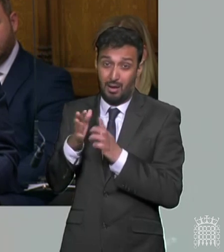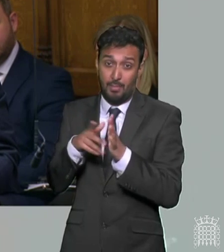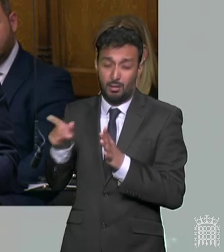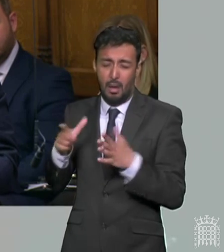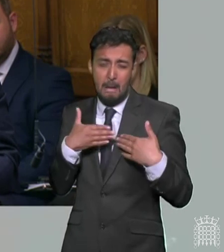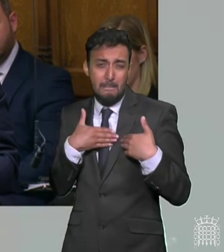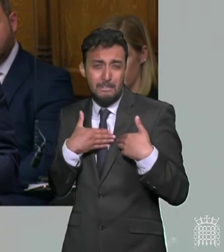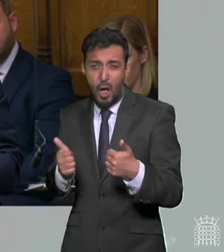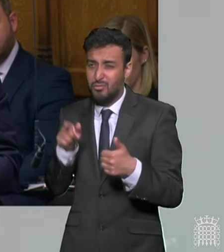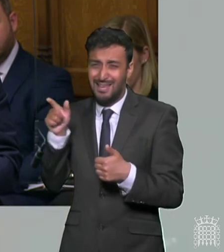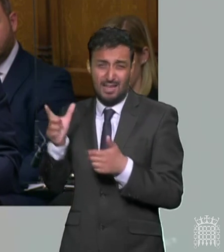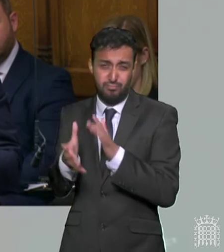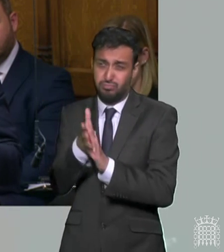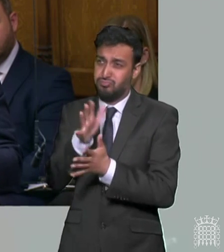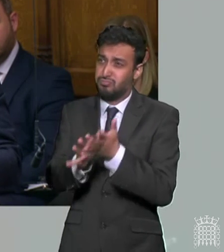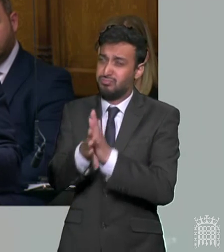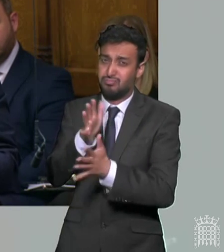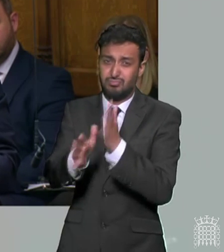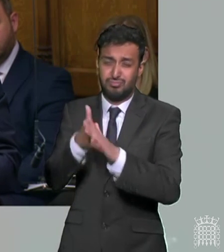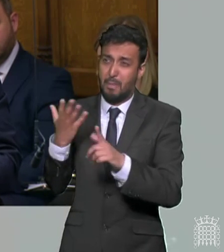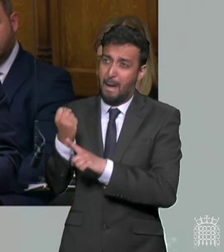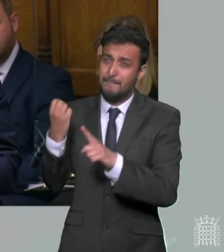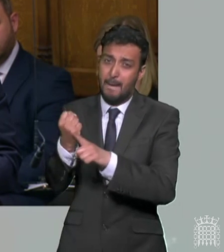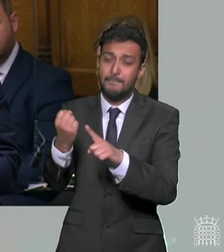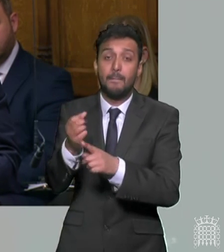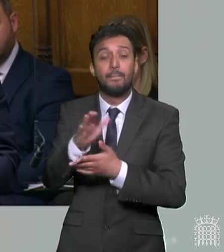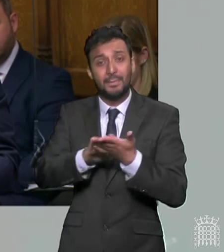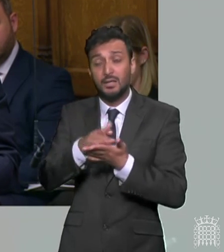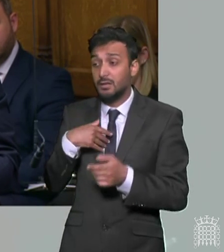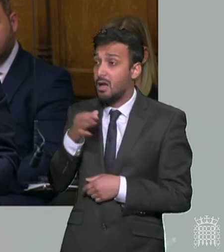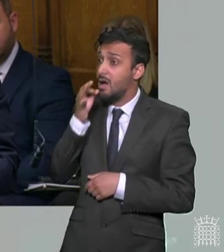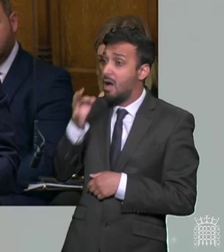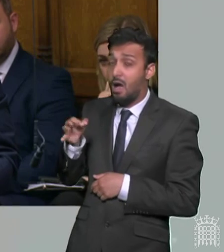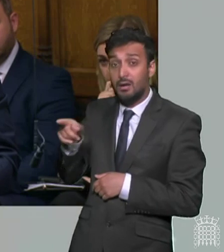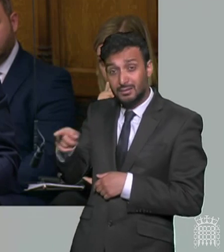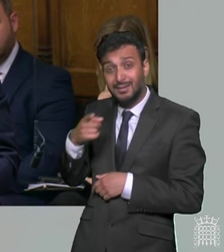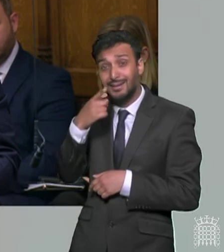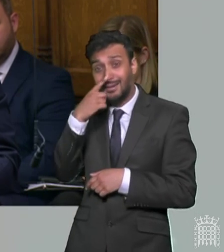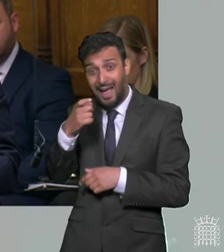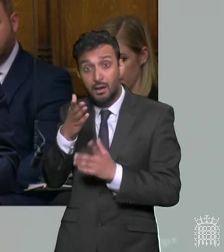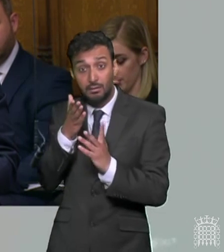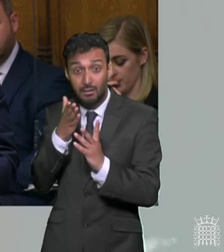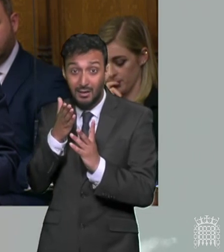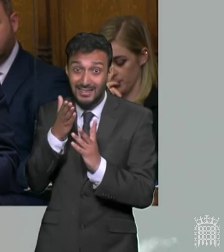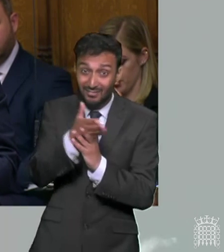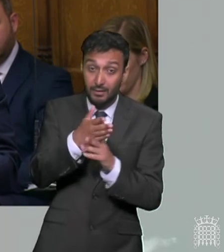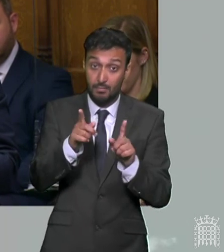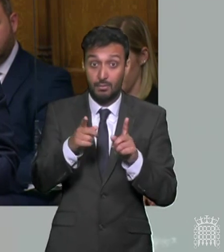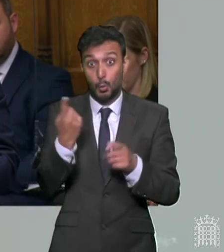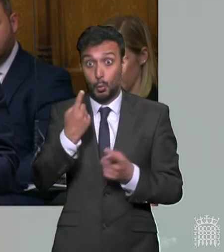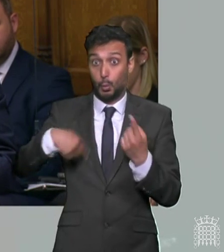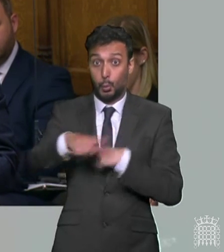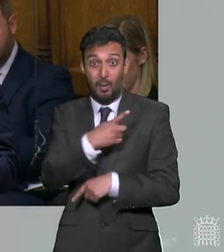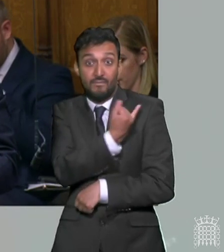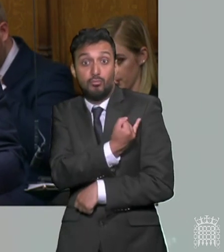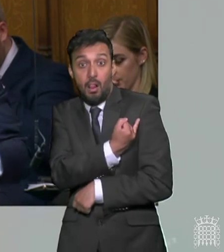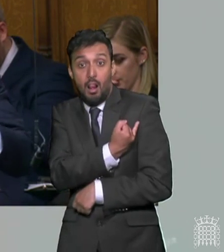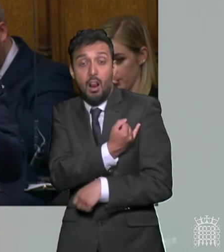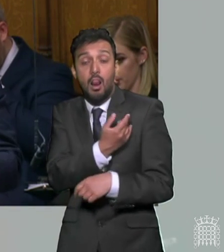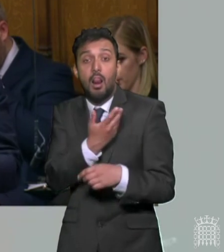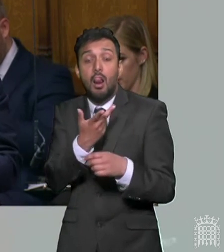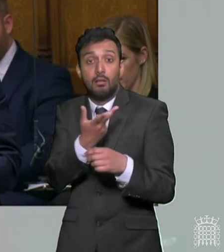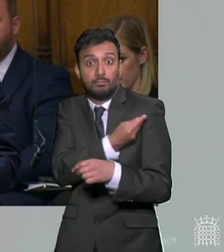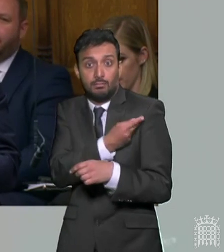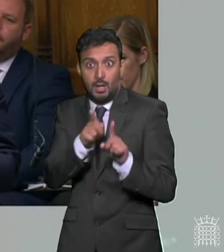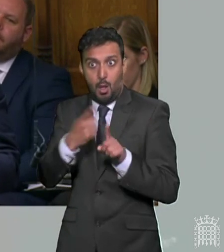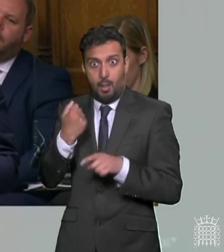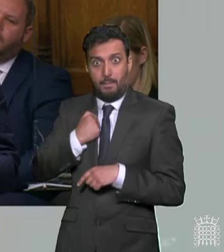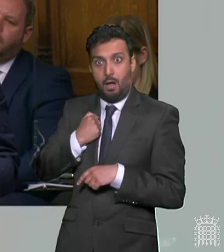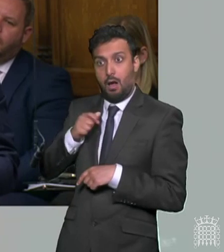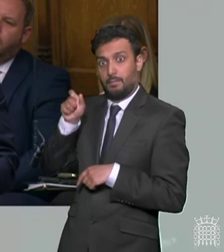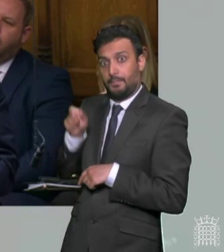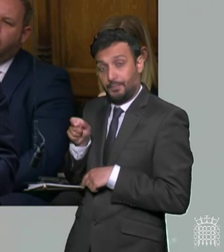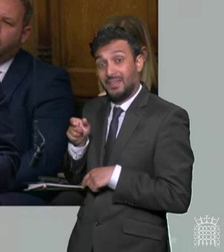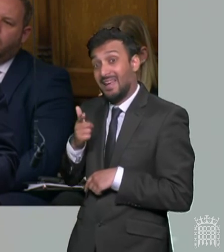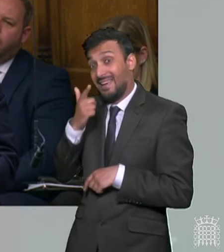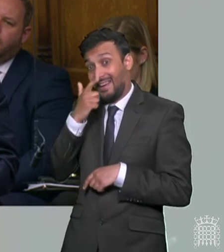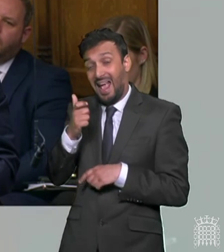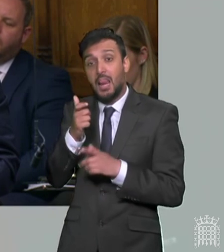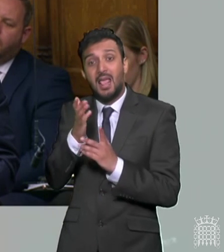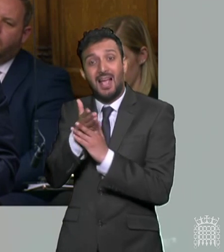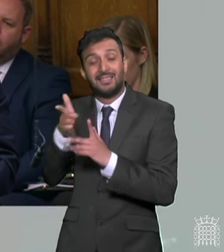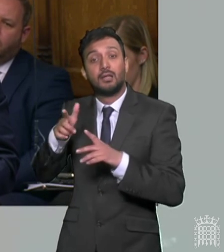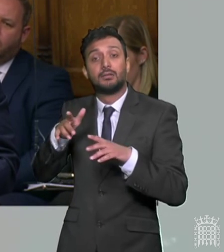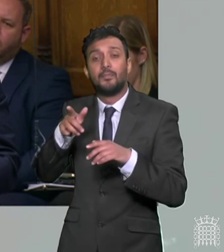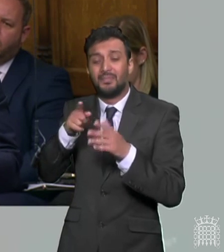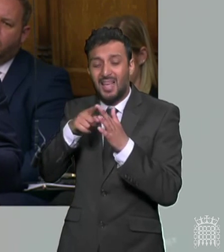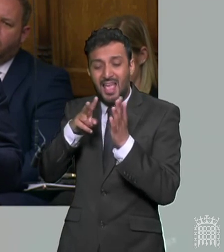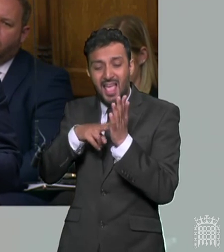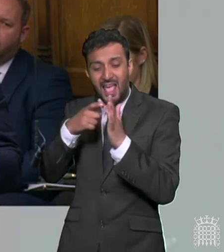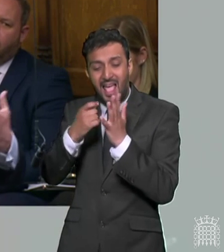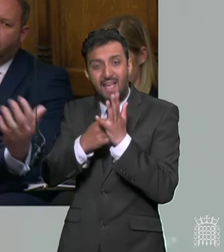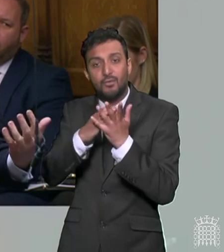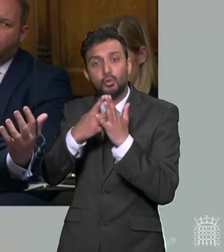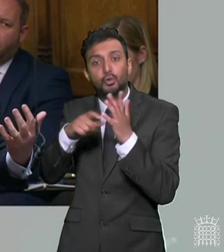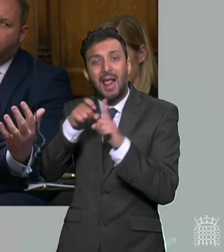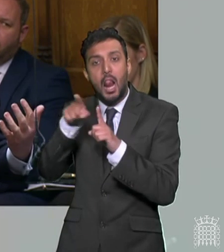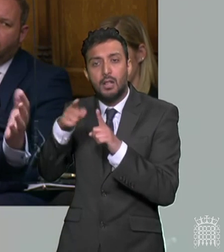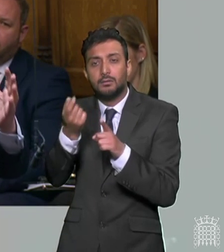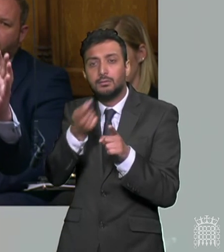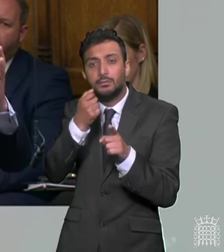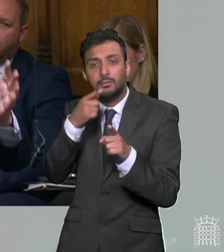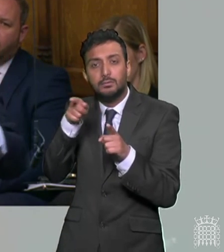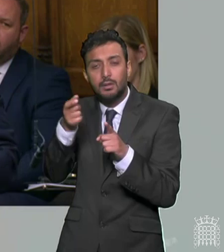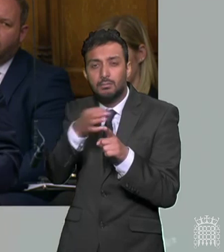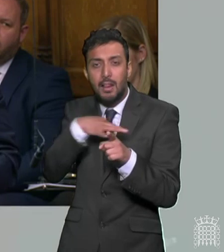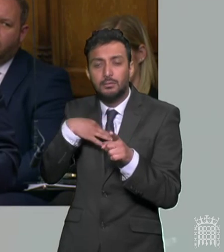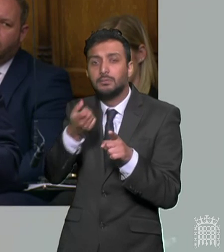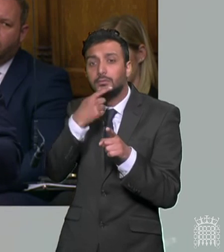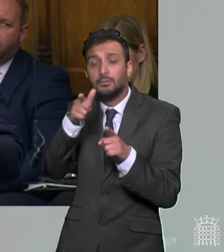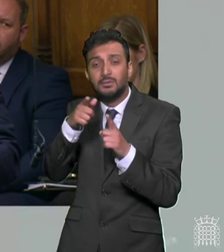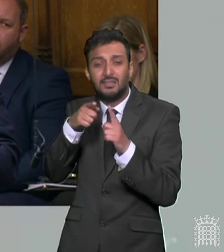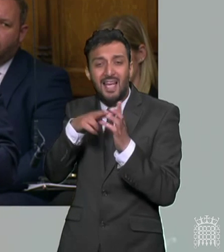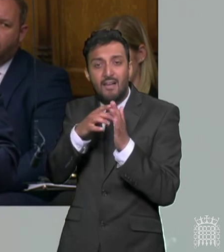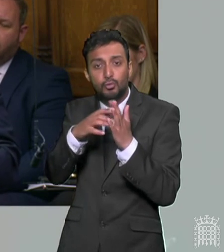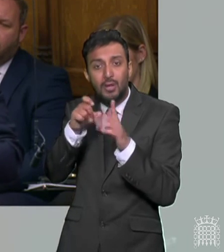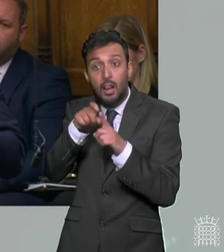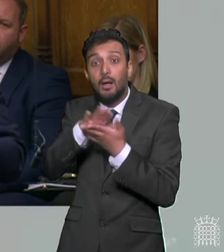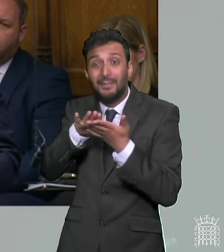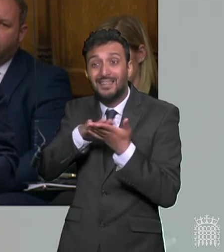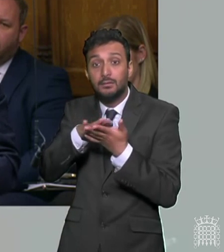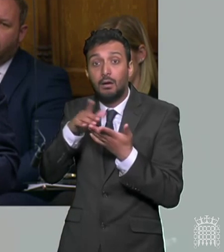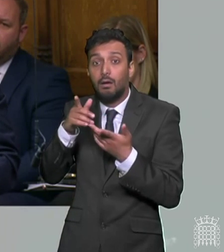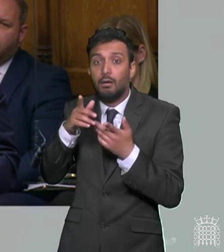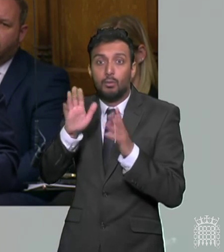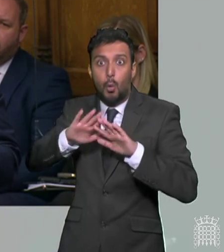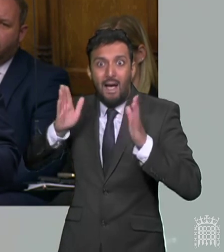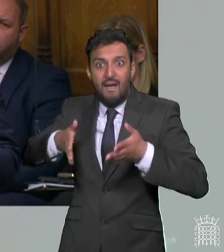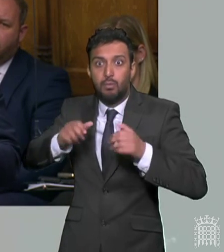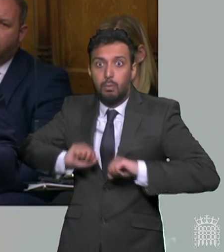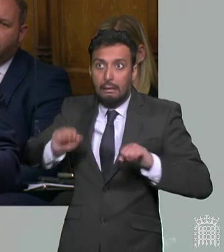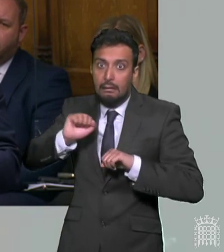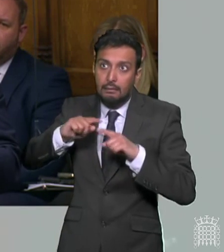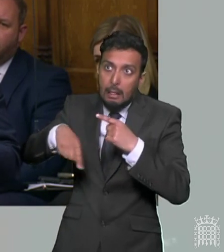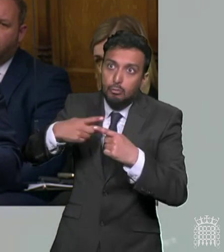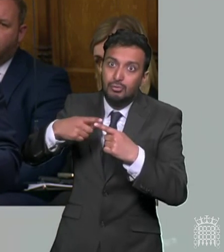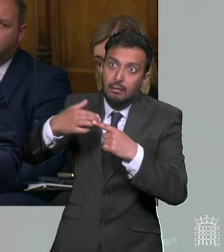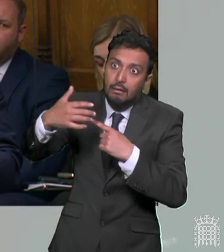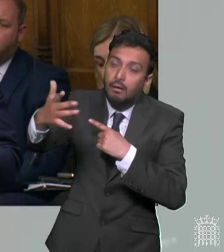So will he personally intervene so that the immunocompromised, like my constituent Scott, can get access to British wonder-drug Evusheld—not next winter, not next year, but now—so that they can